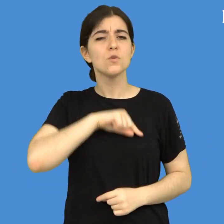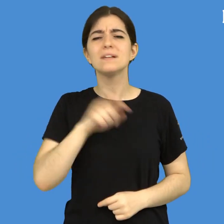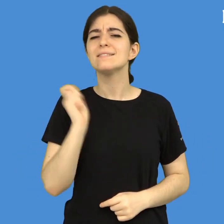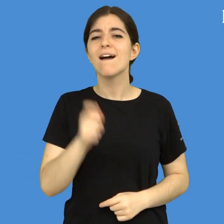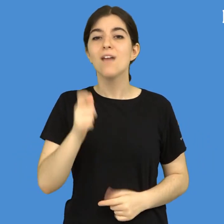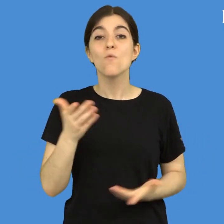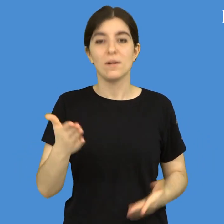frecuente